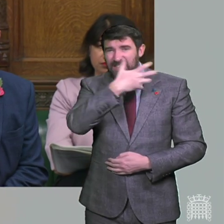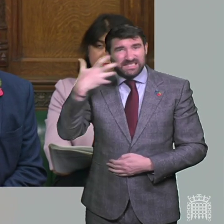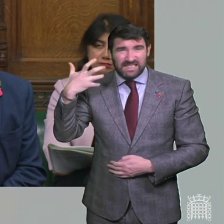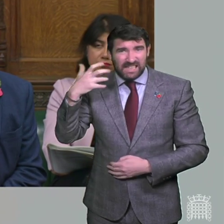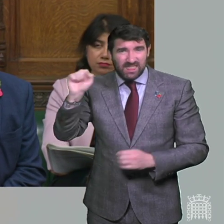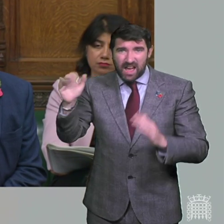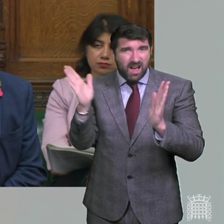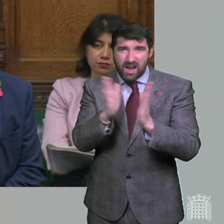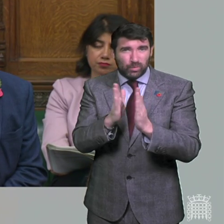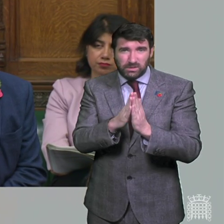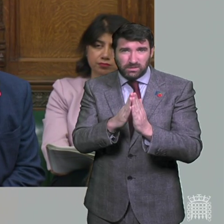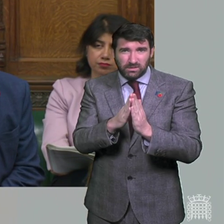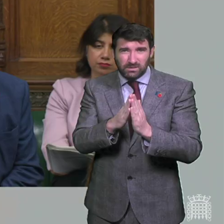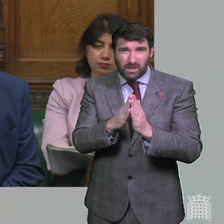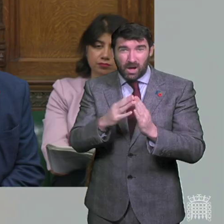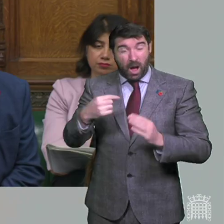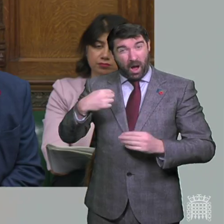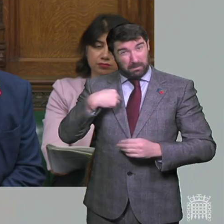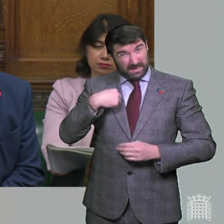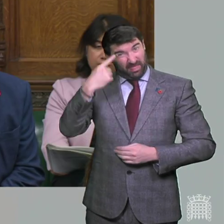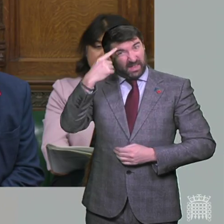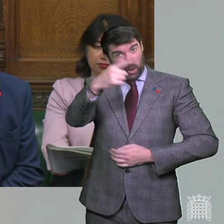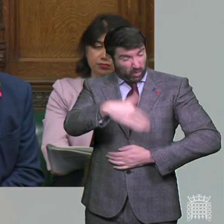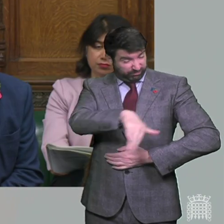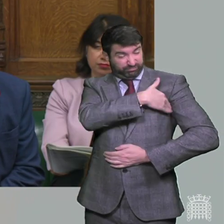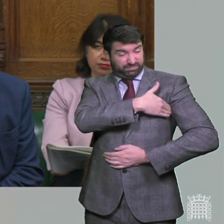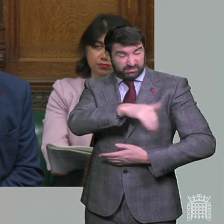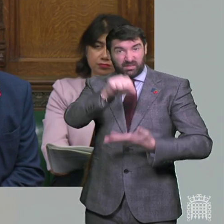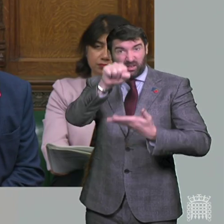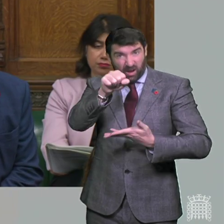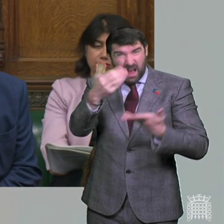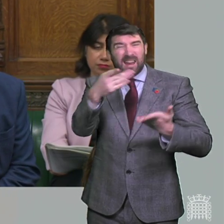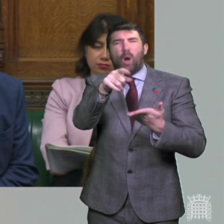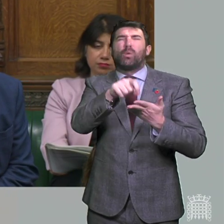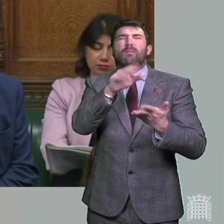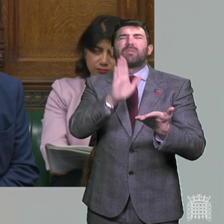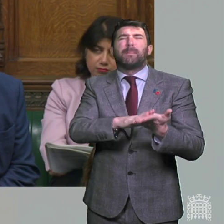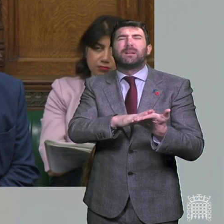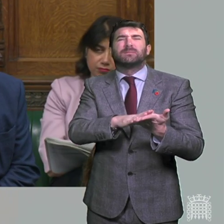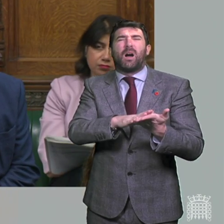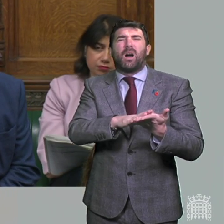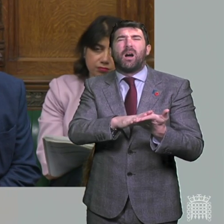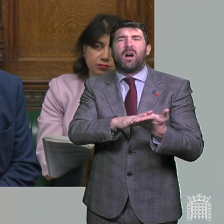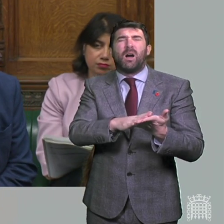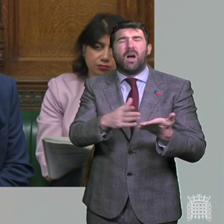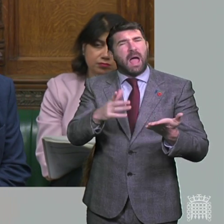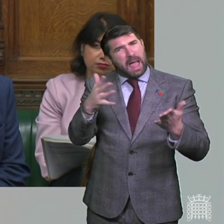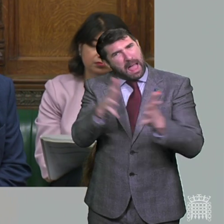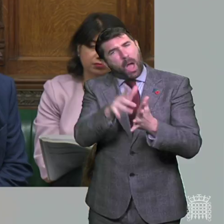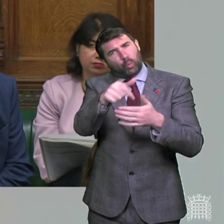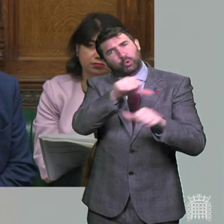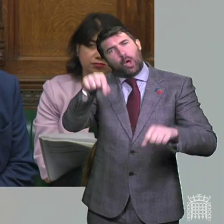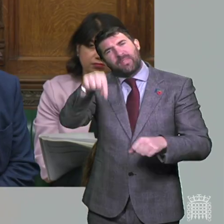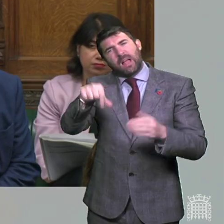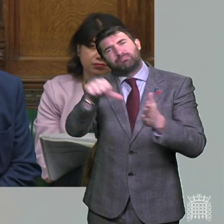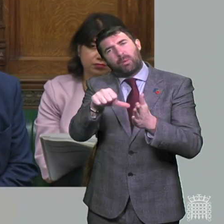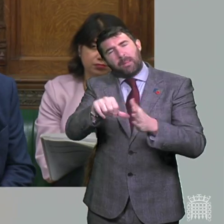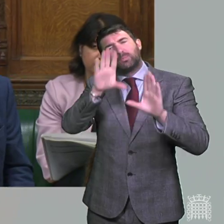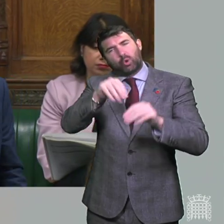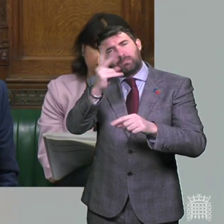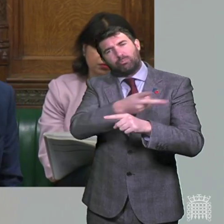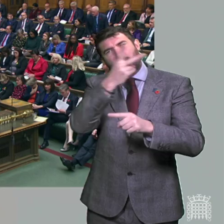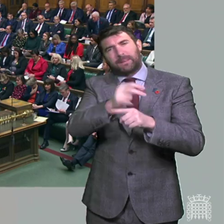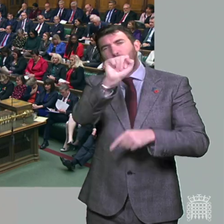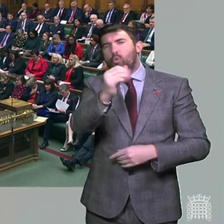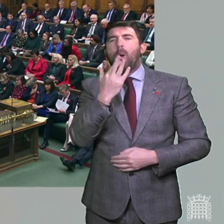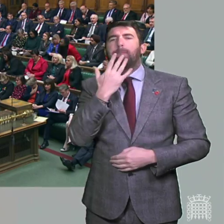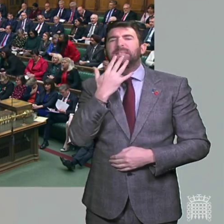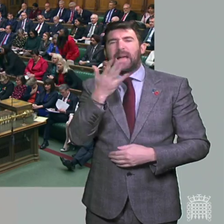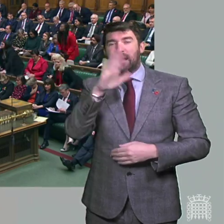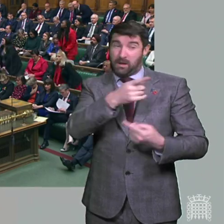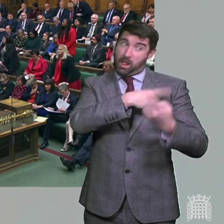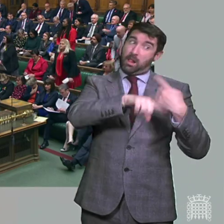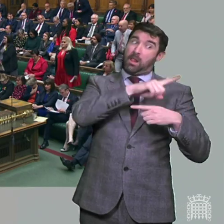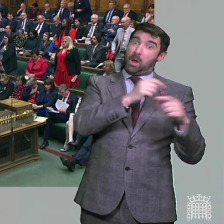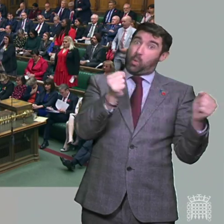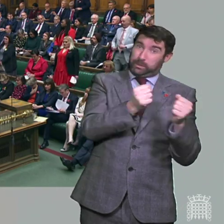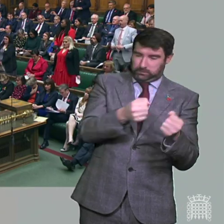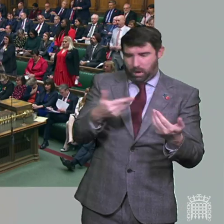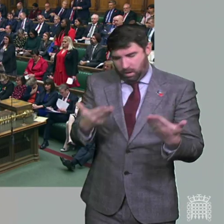What will he now do as Prime Minister to make sure that, in every community in our country, children are not in that situation in this hard winter ahead?